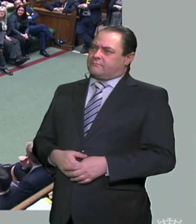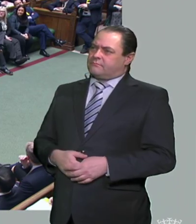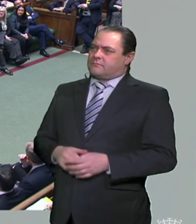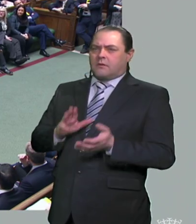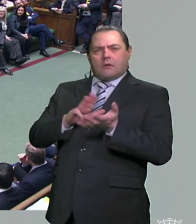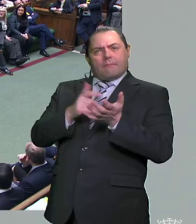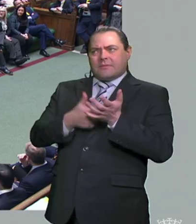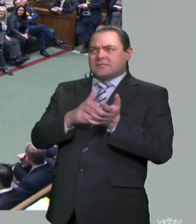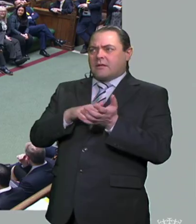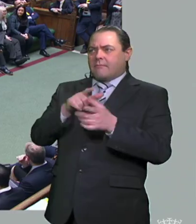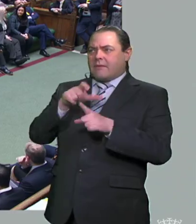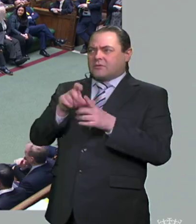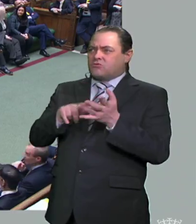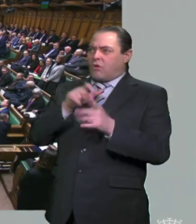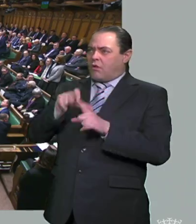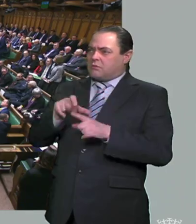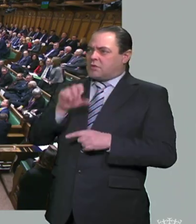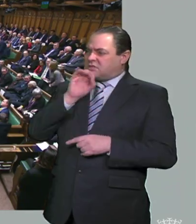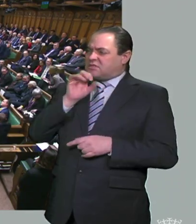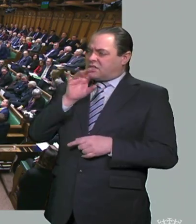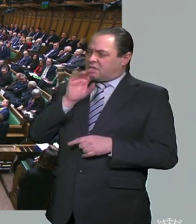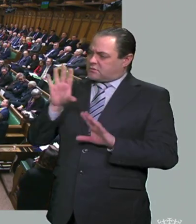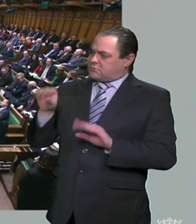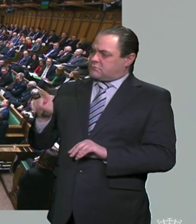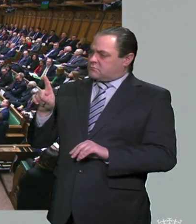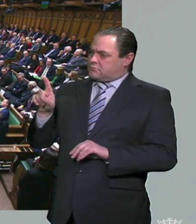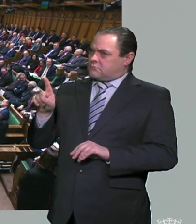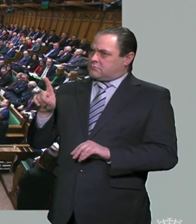Order. Mr McDonald, I do not need to hear you chuntering all the way through.